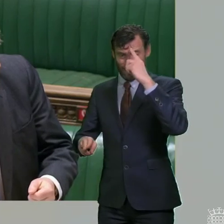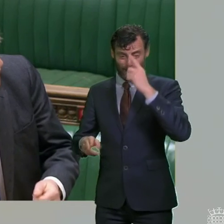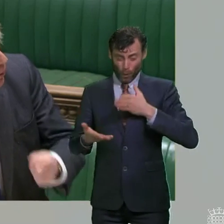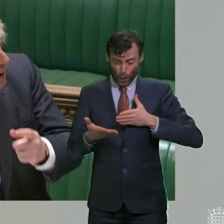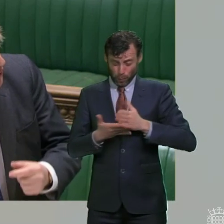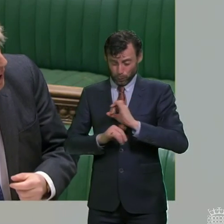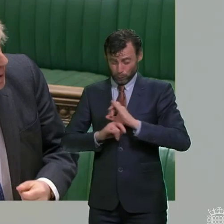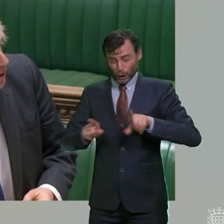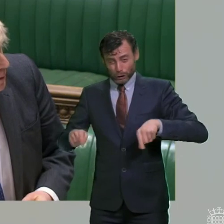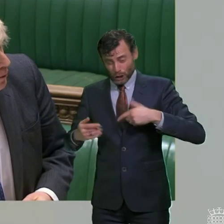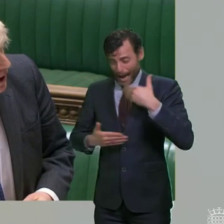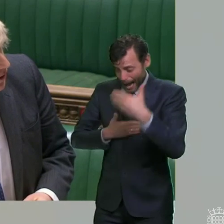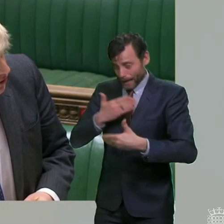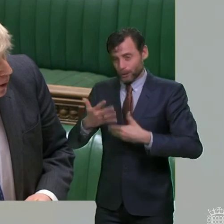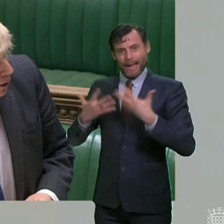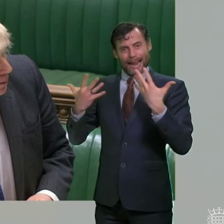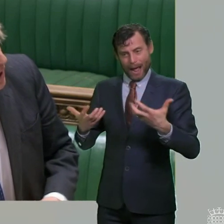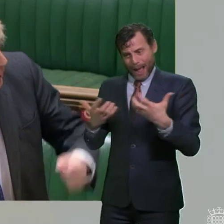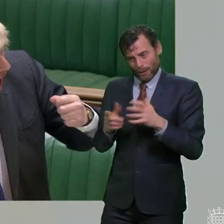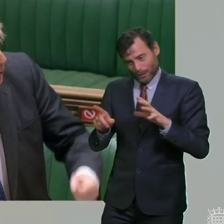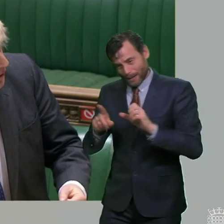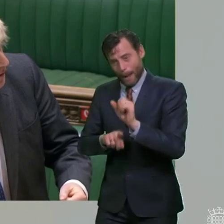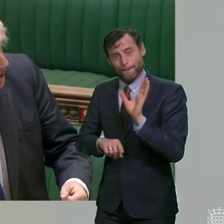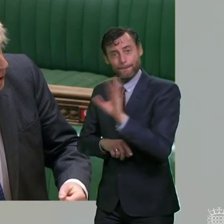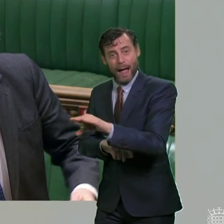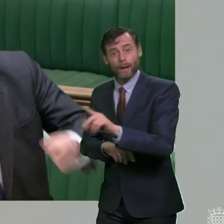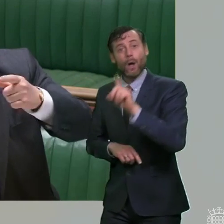We will get it done. We are able to do it because we have been running a strong economy.